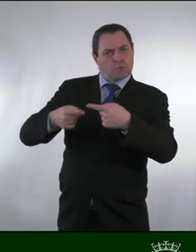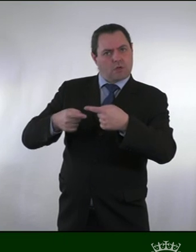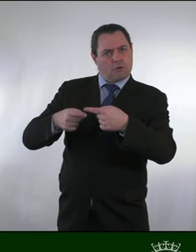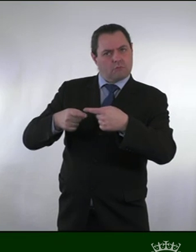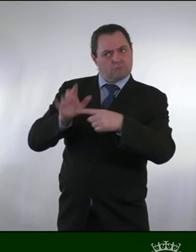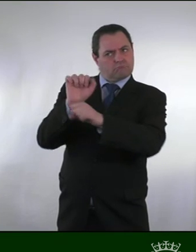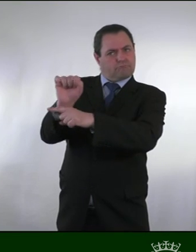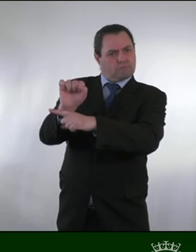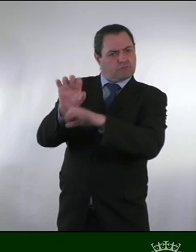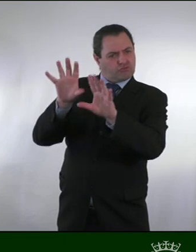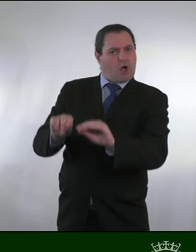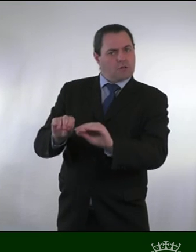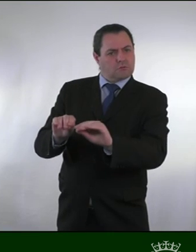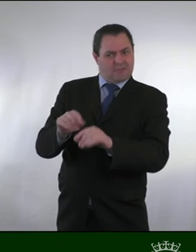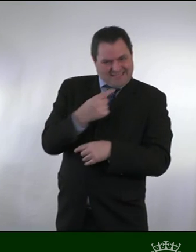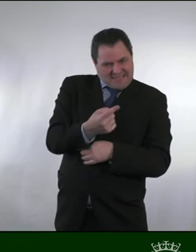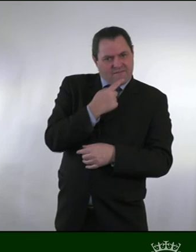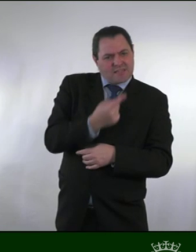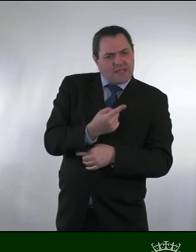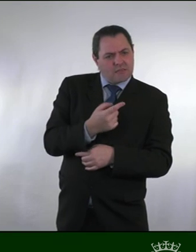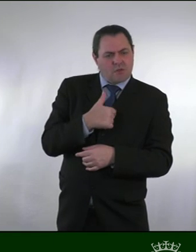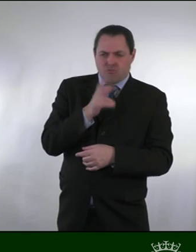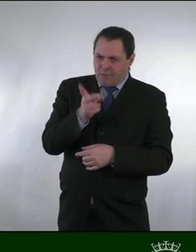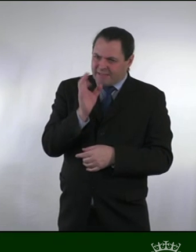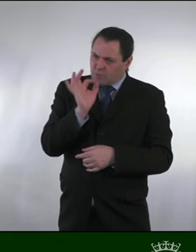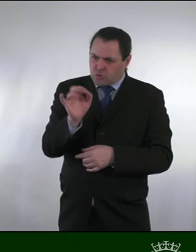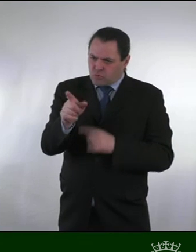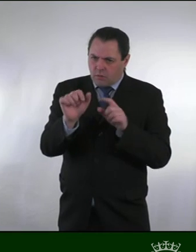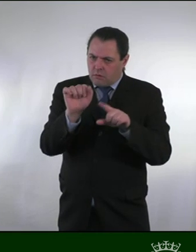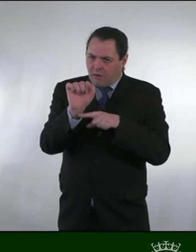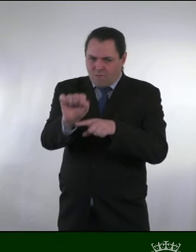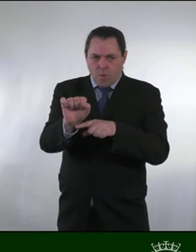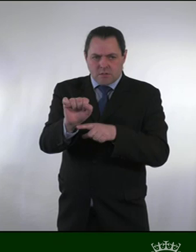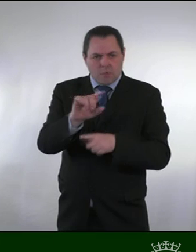She was saying it, so I repeat the question that the Prime Minister avoided.